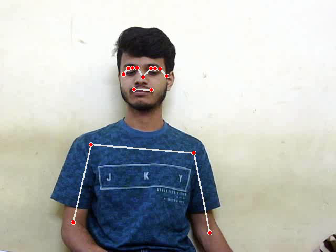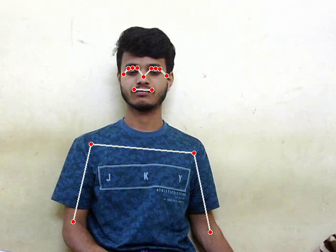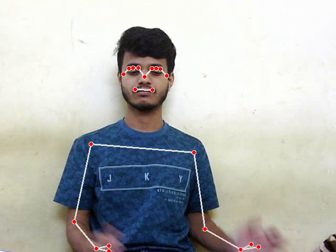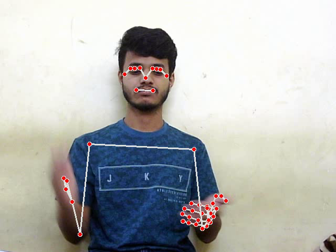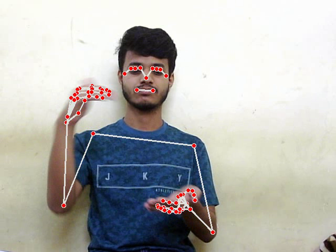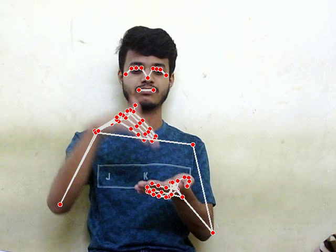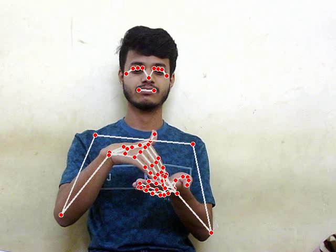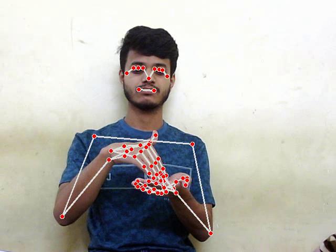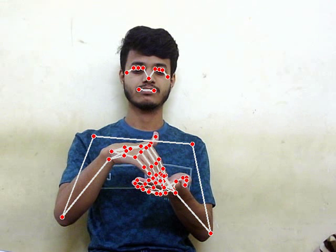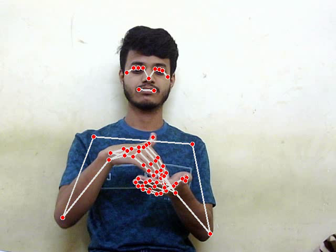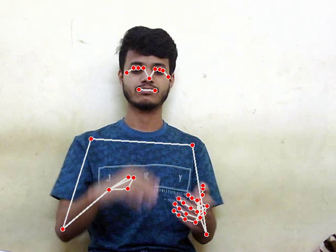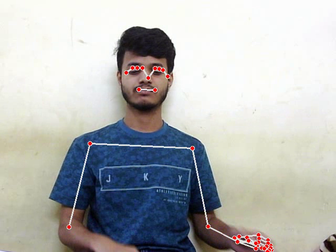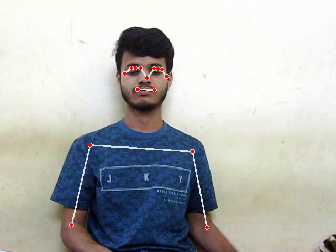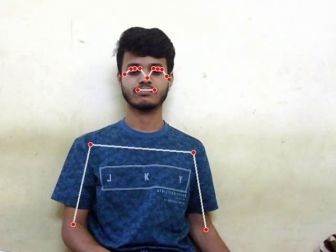again